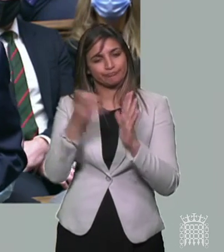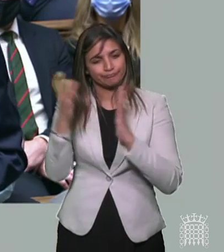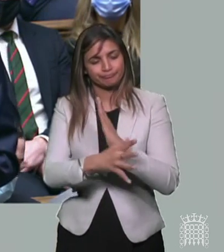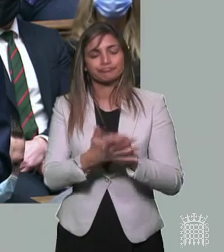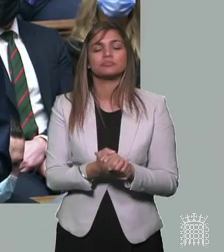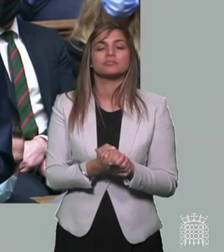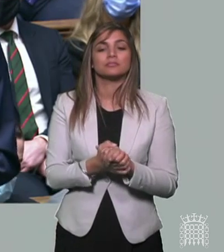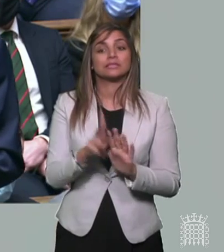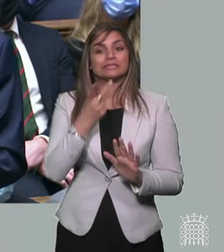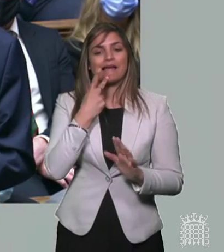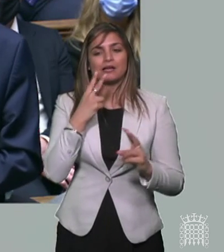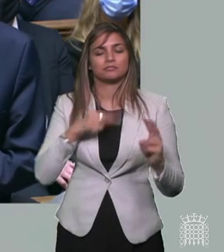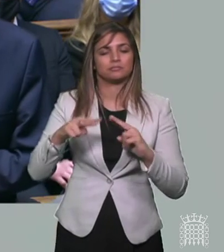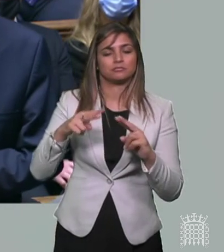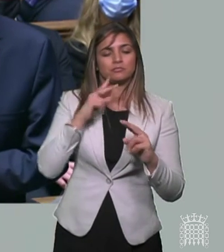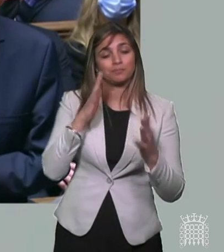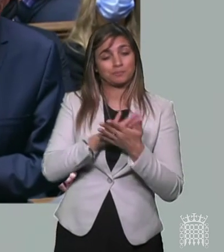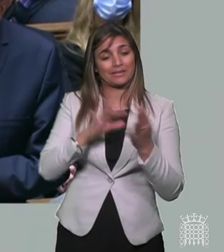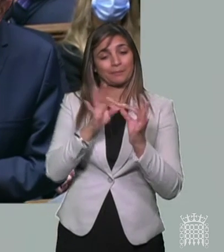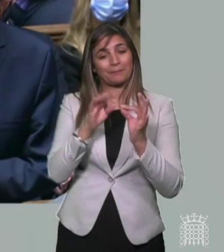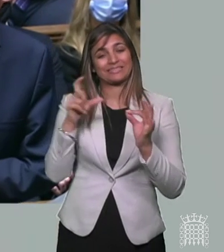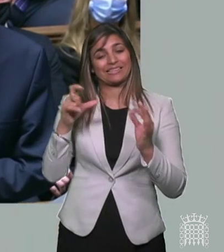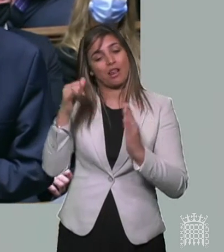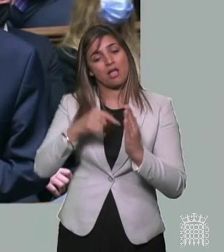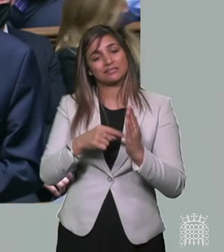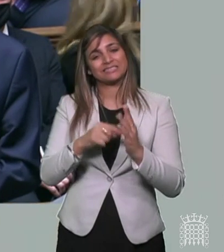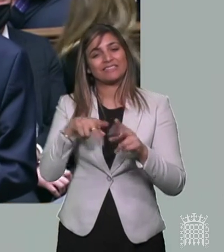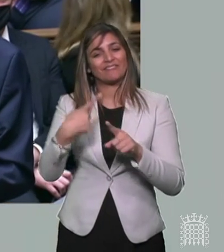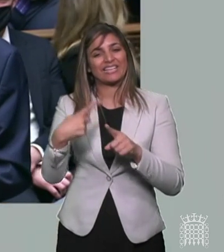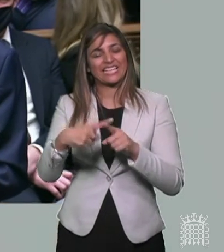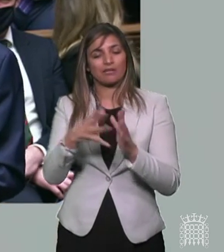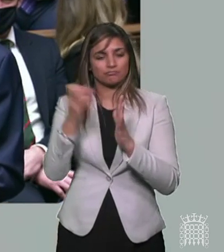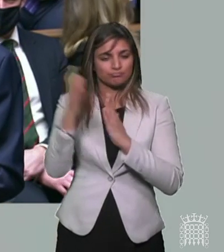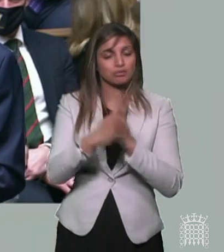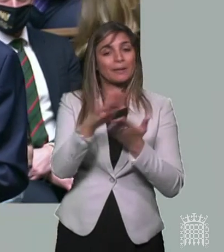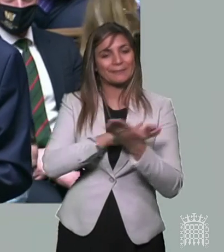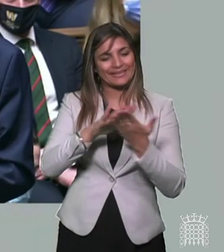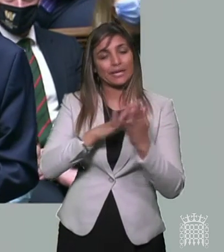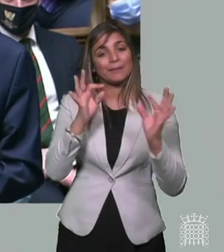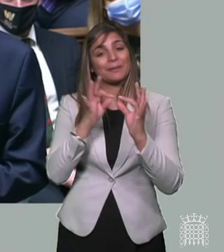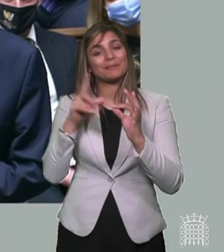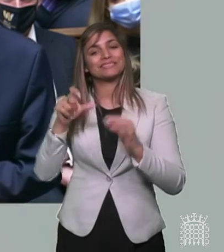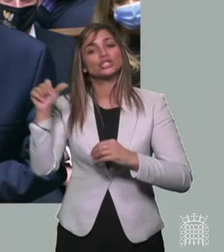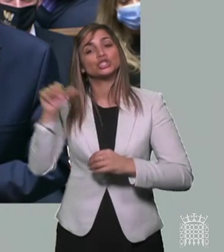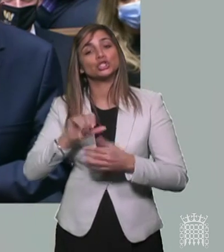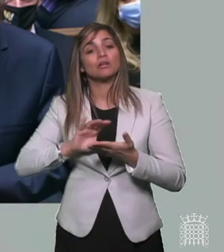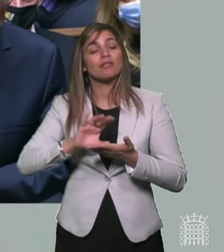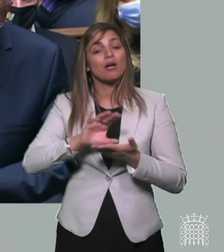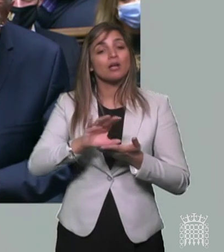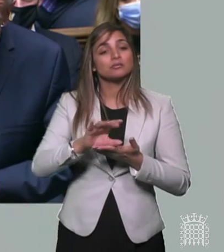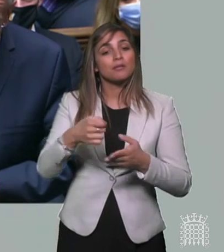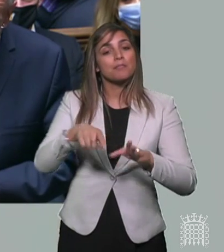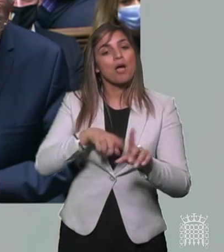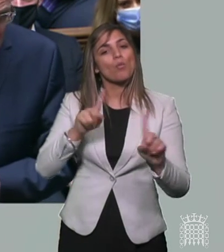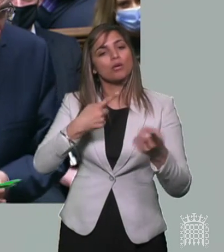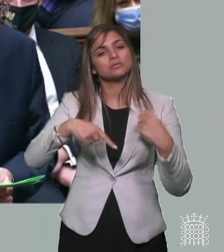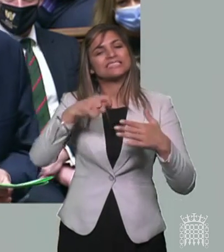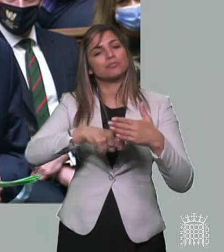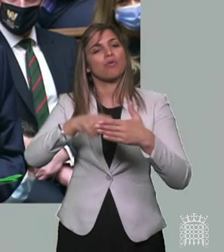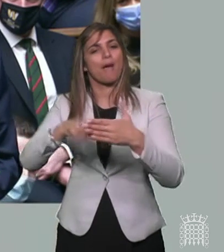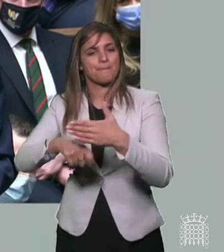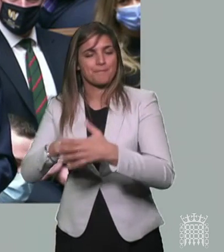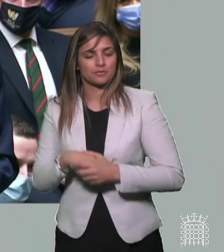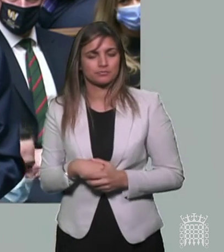It will abolish the BBC licence fee and require the BBC to be funded by subscription.